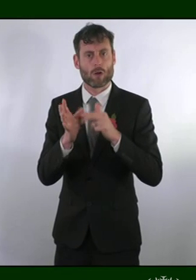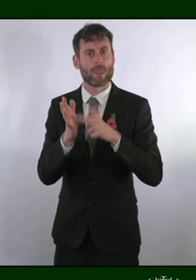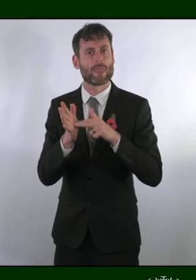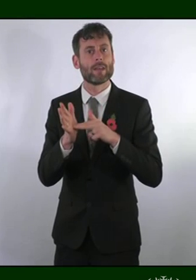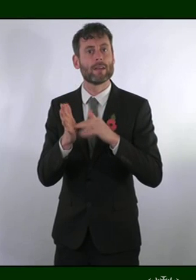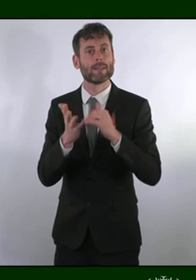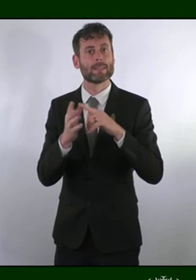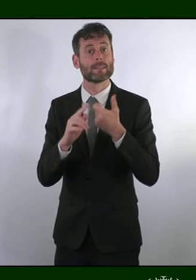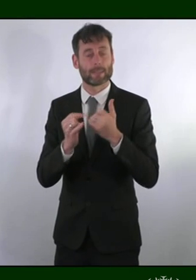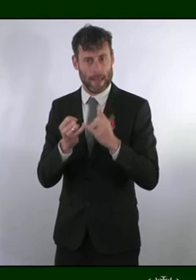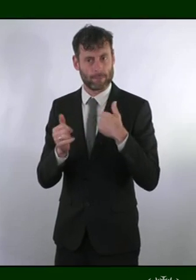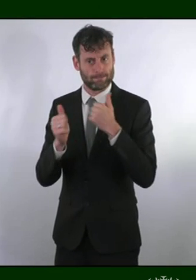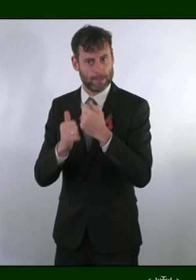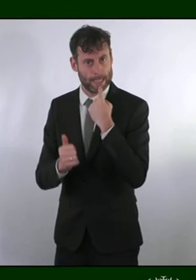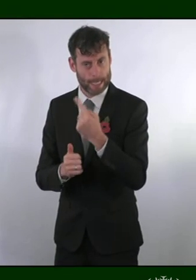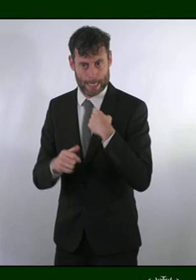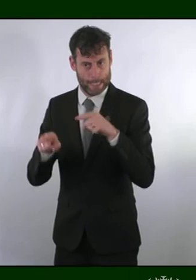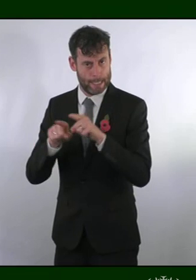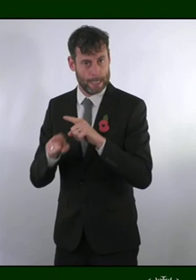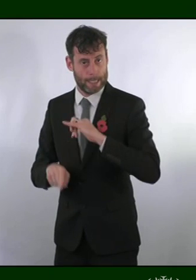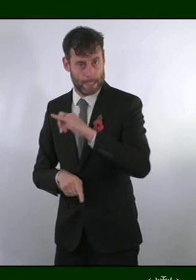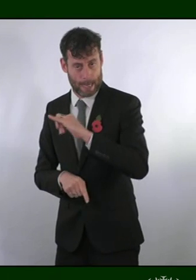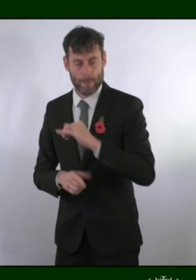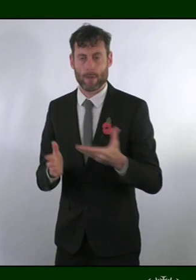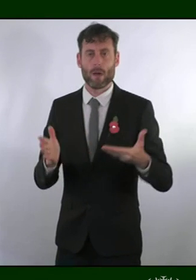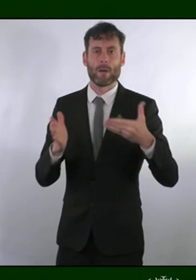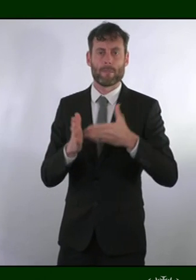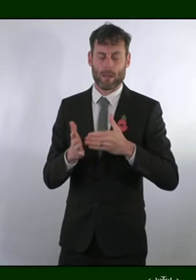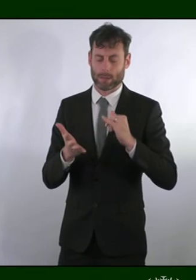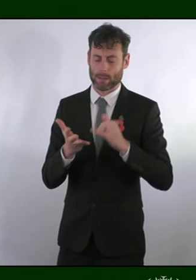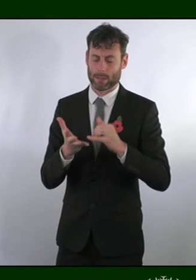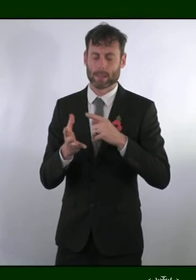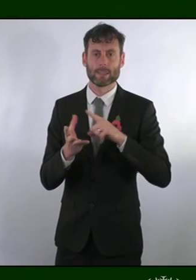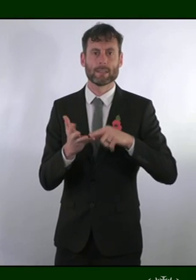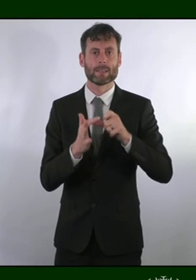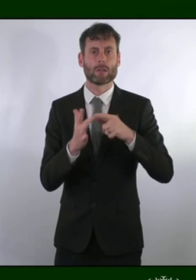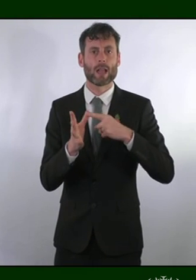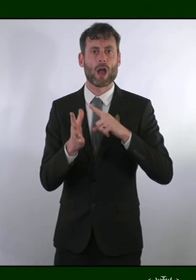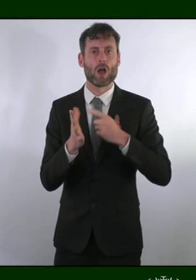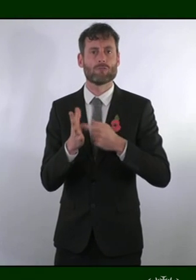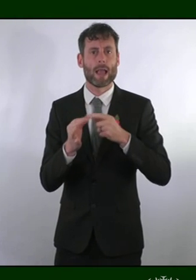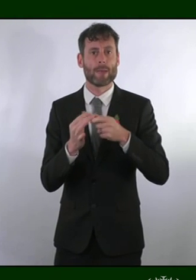May I also send all our thoughts to those affected by the terrible events in Saudi Arabia this morning?